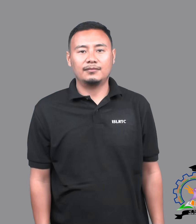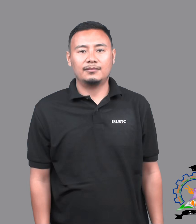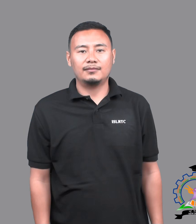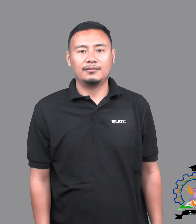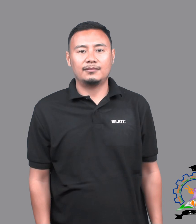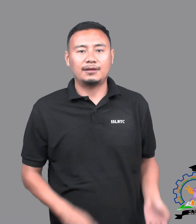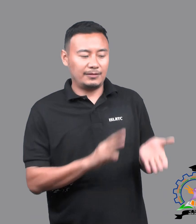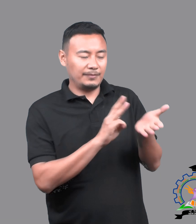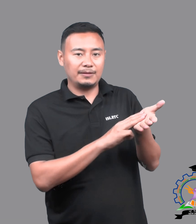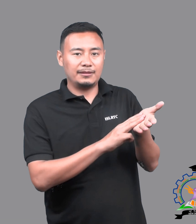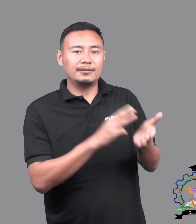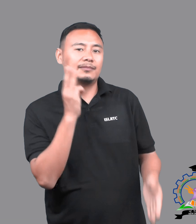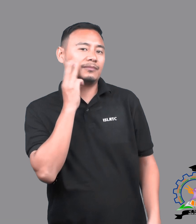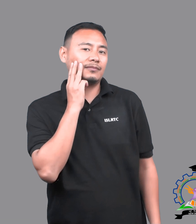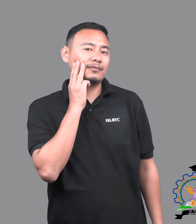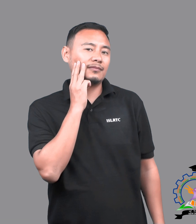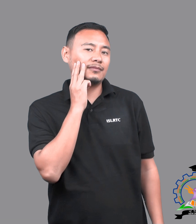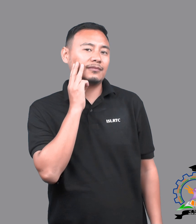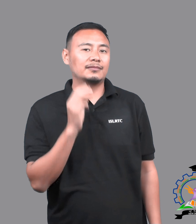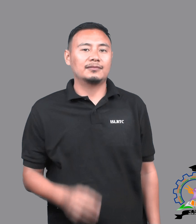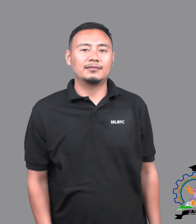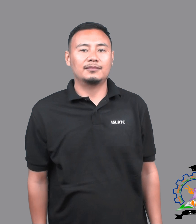Manipur